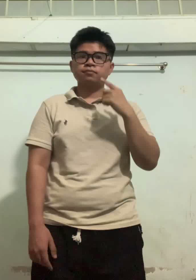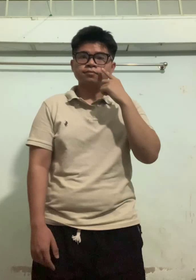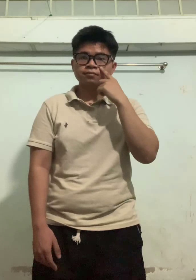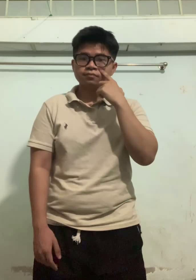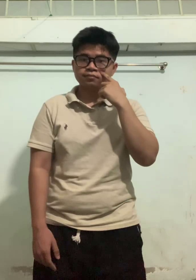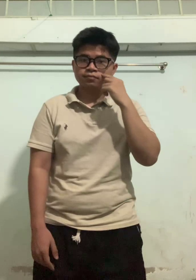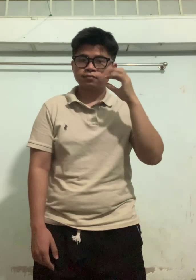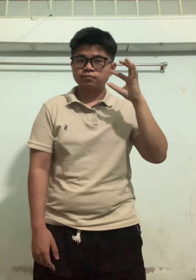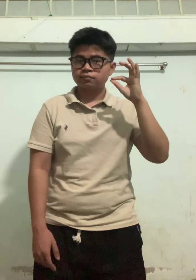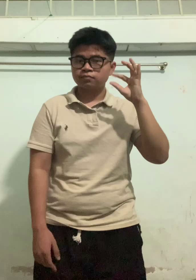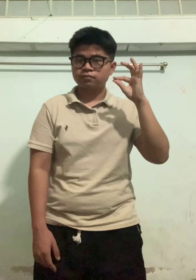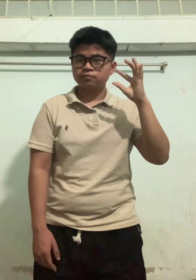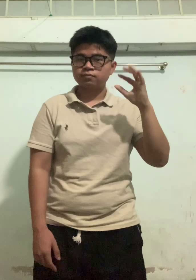lam quen